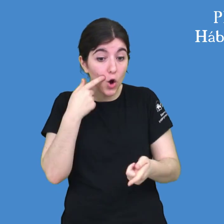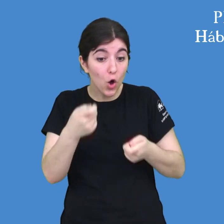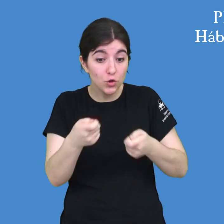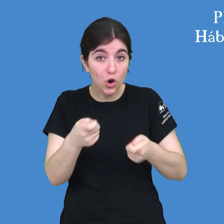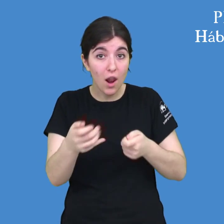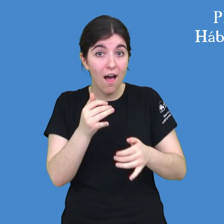control